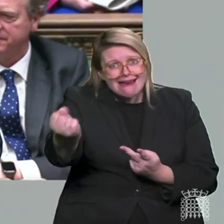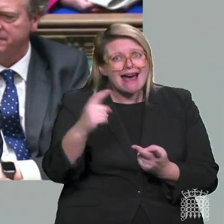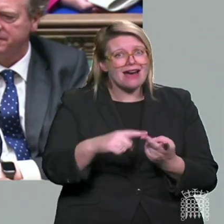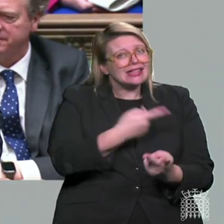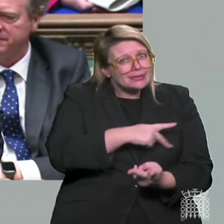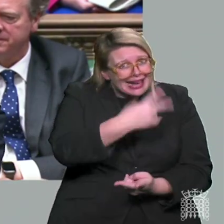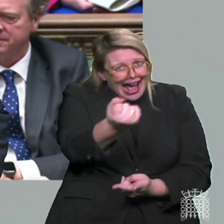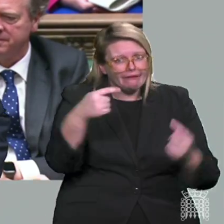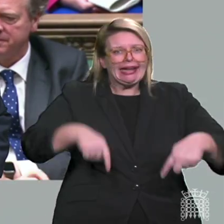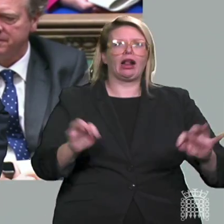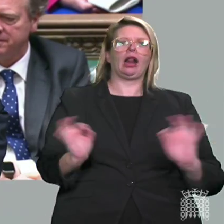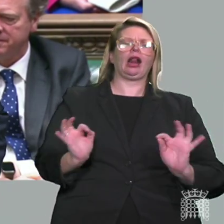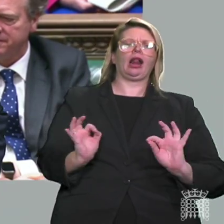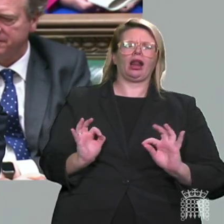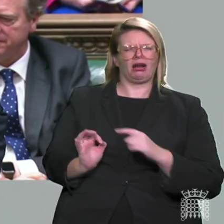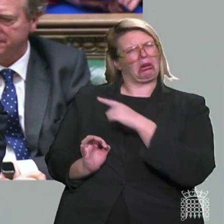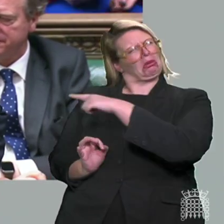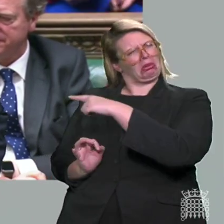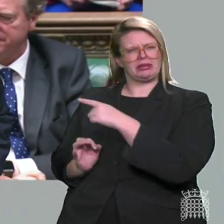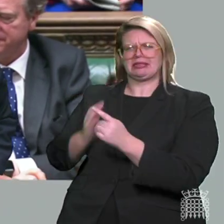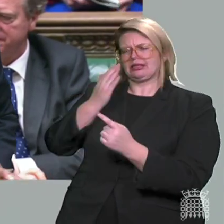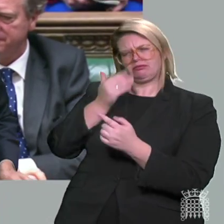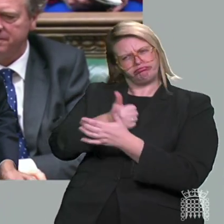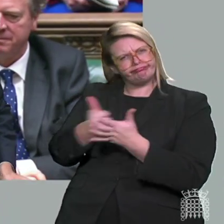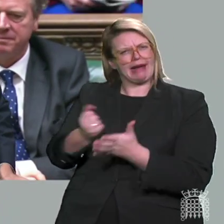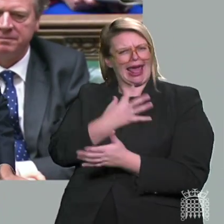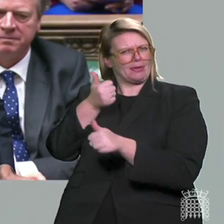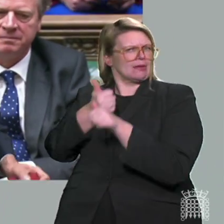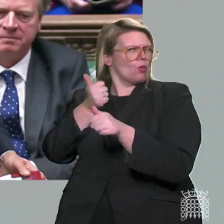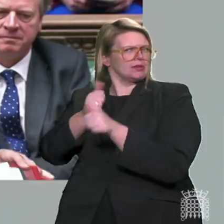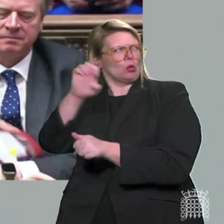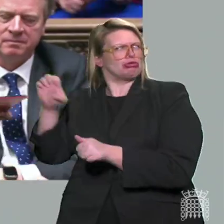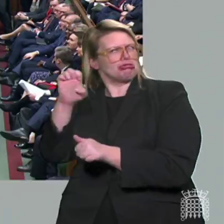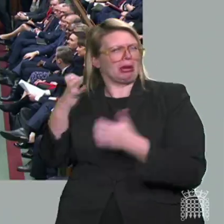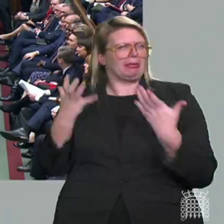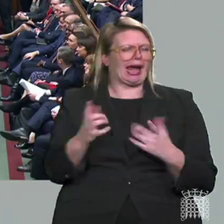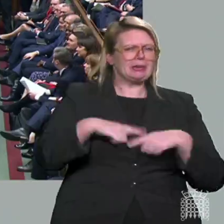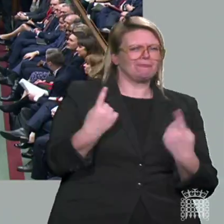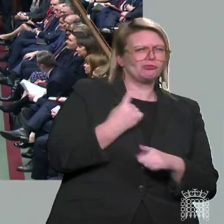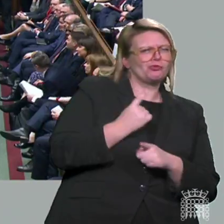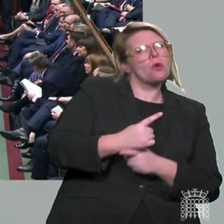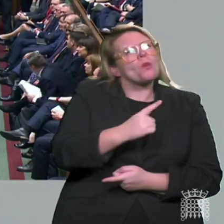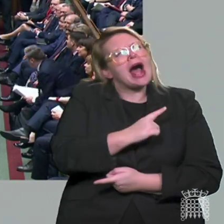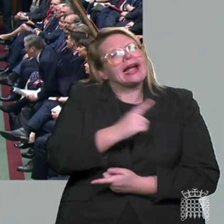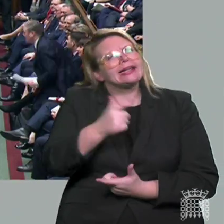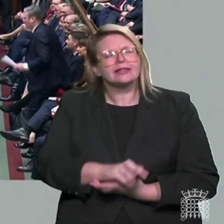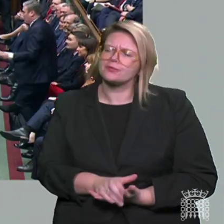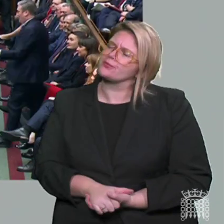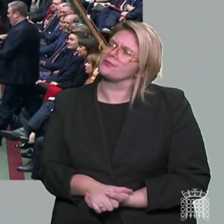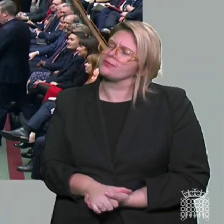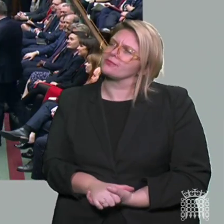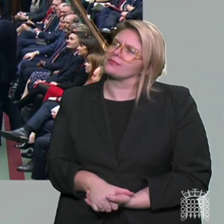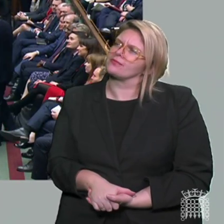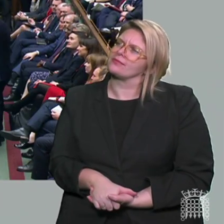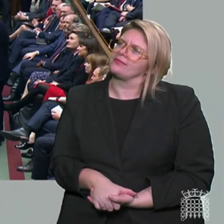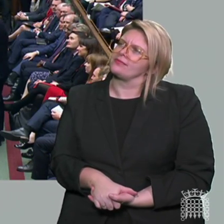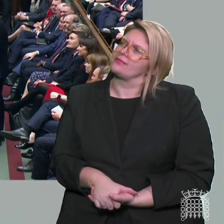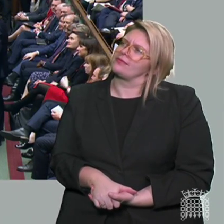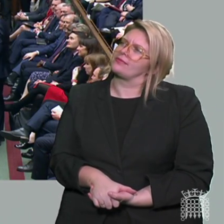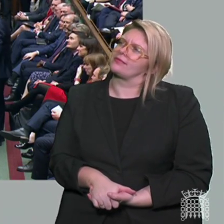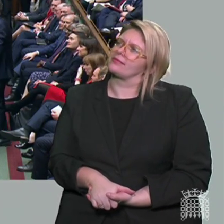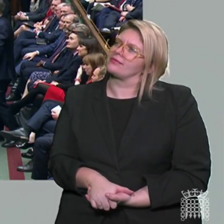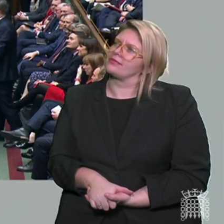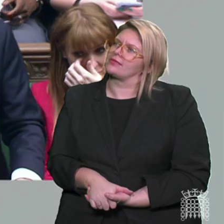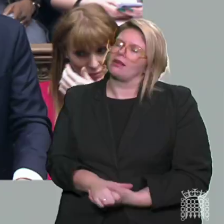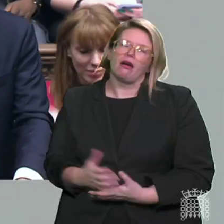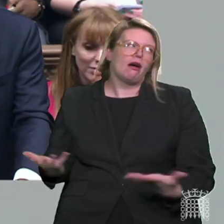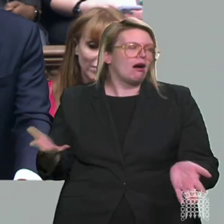Normally he is in favour of more European alignment—why not now?